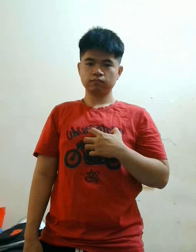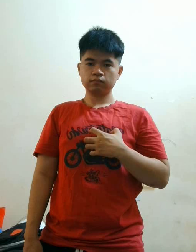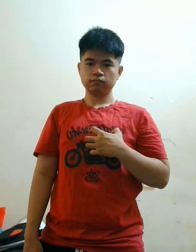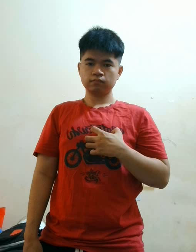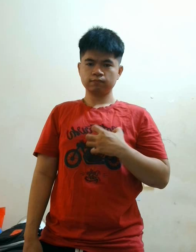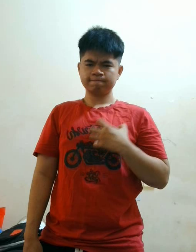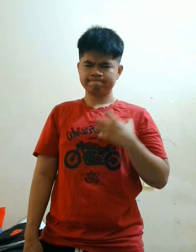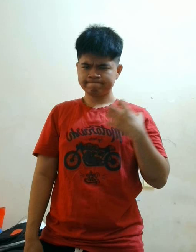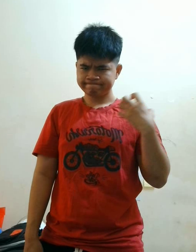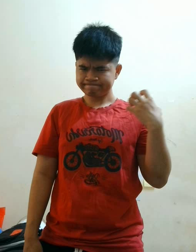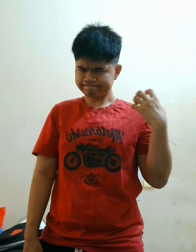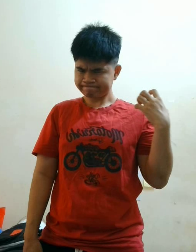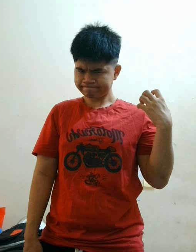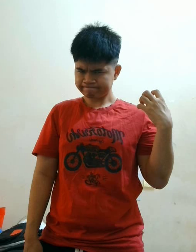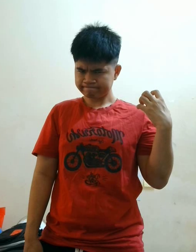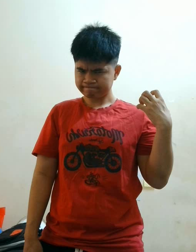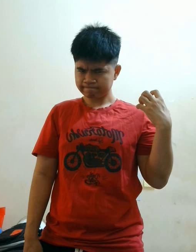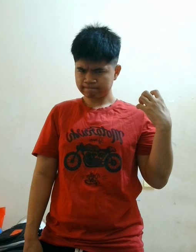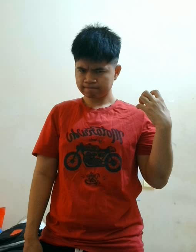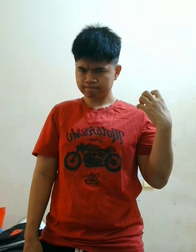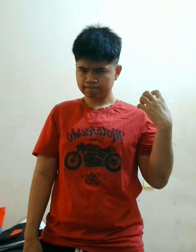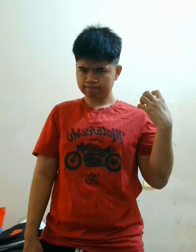tuc gian